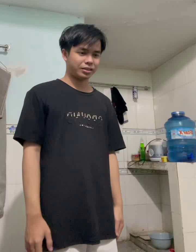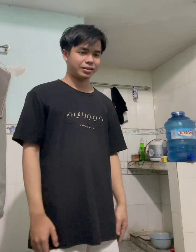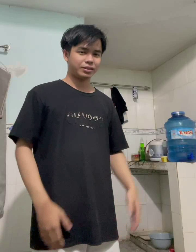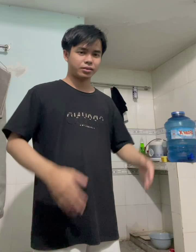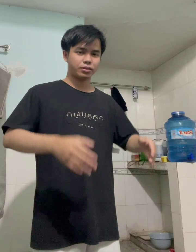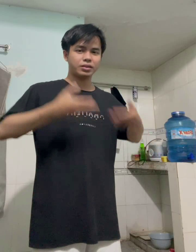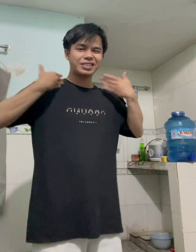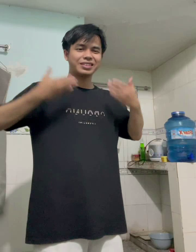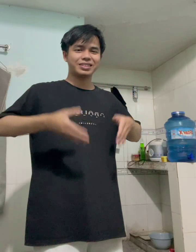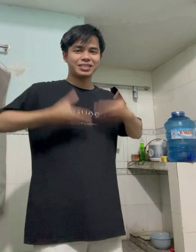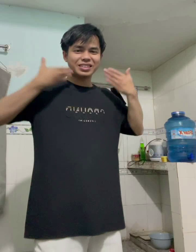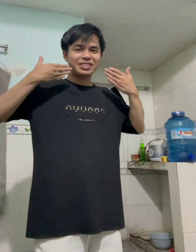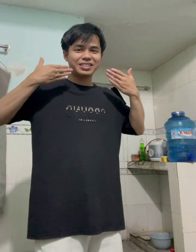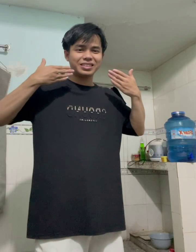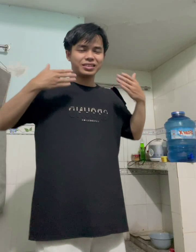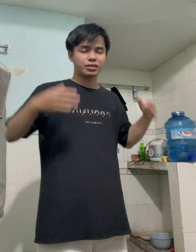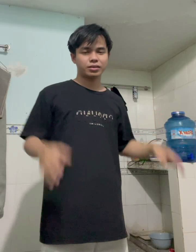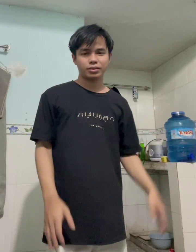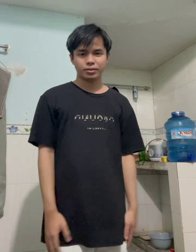vui ve